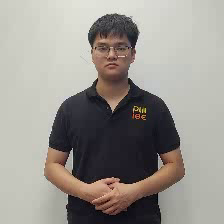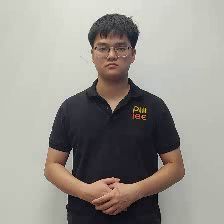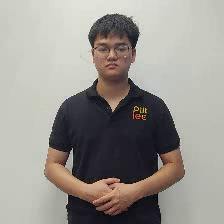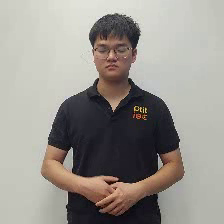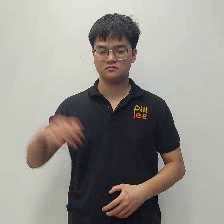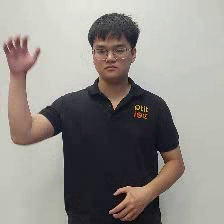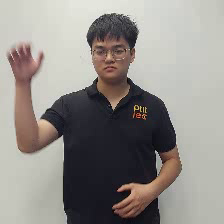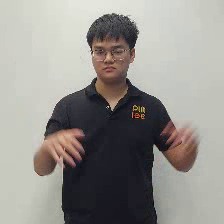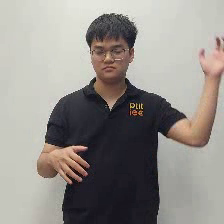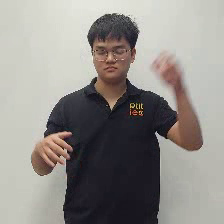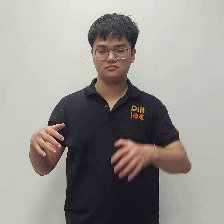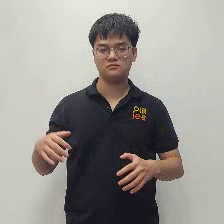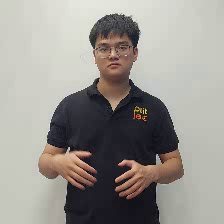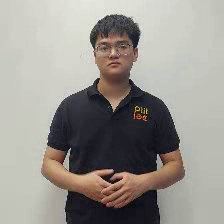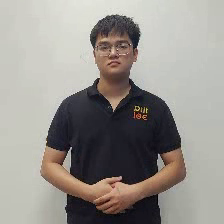Con gấu